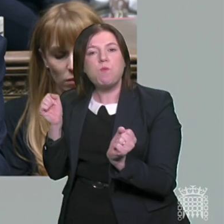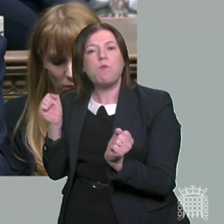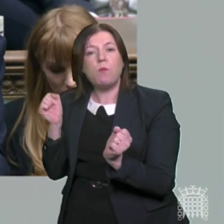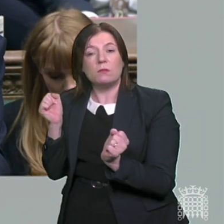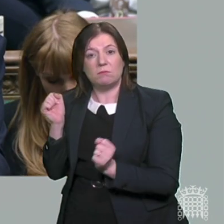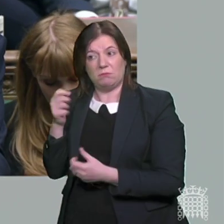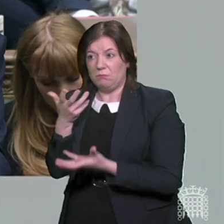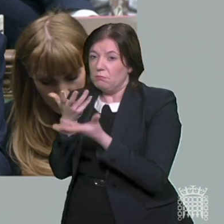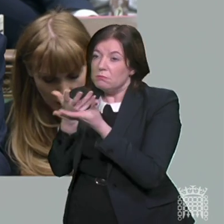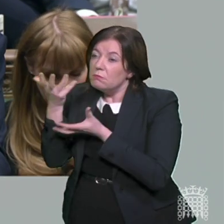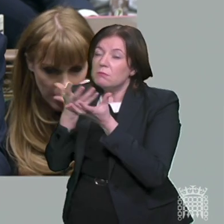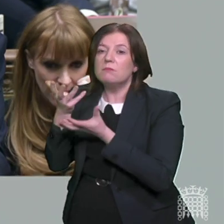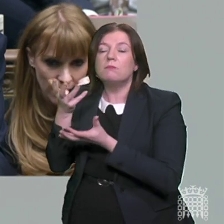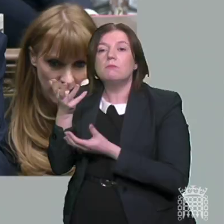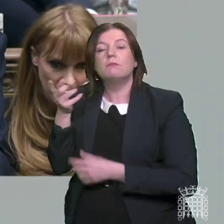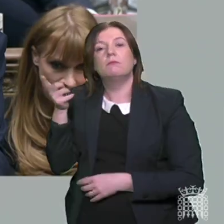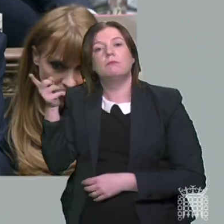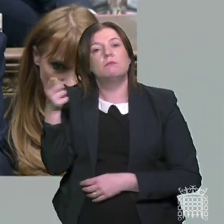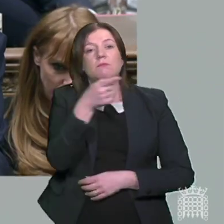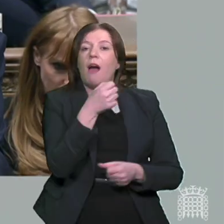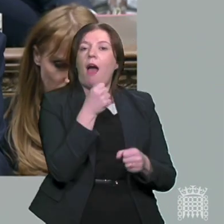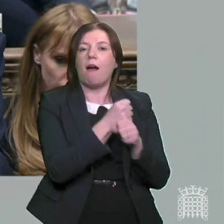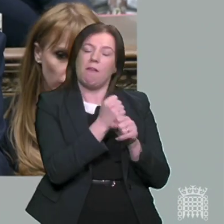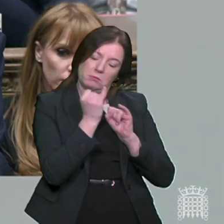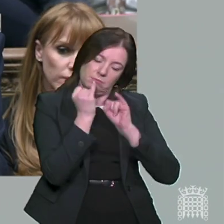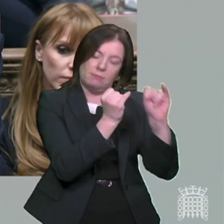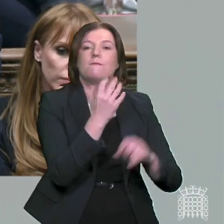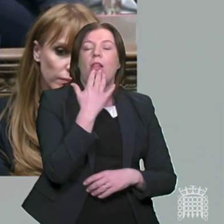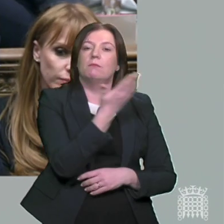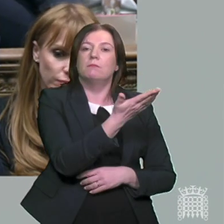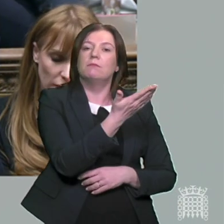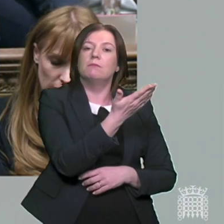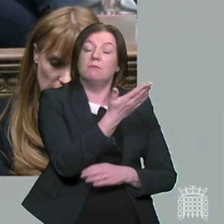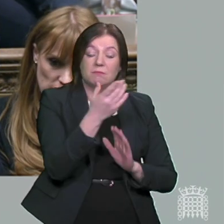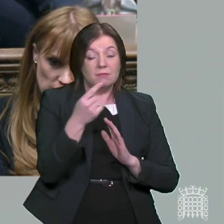They say that the Government have blood on their hands over these failings.